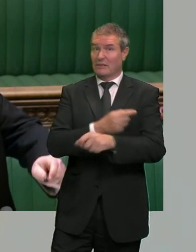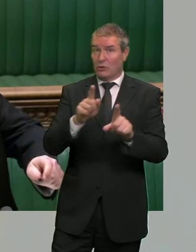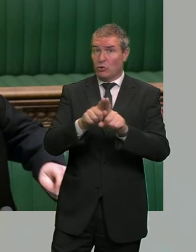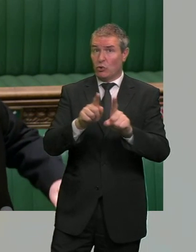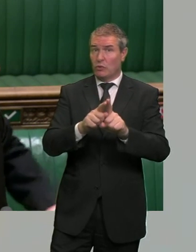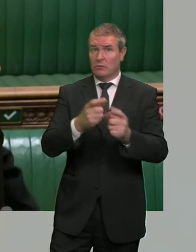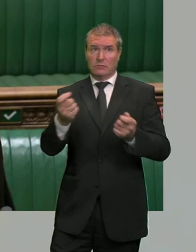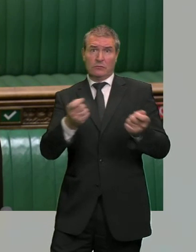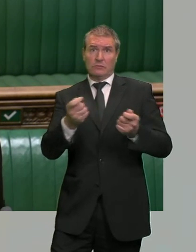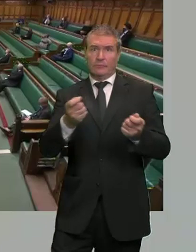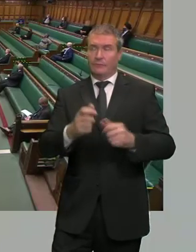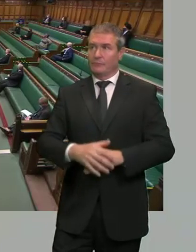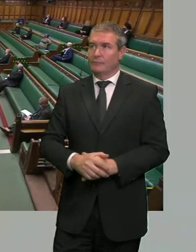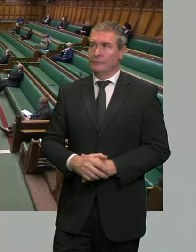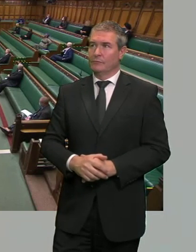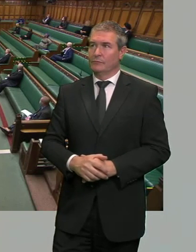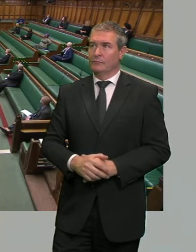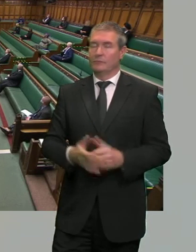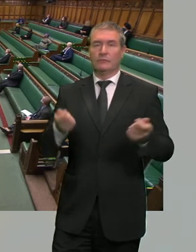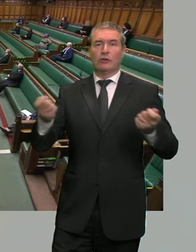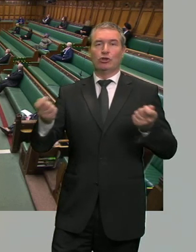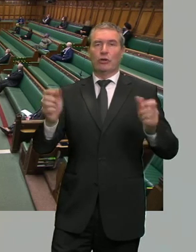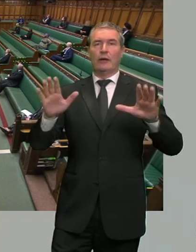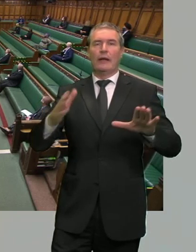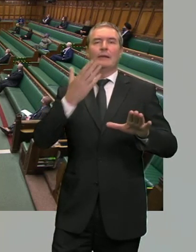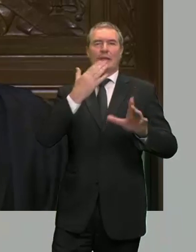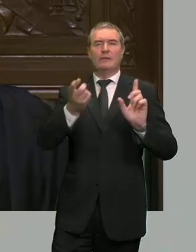Order.